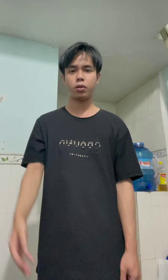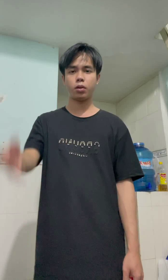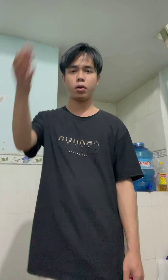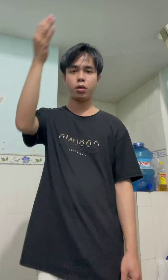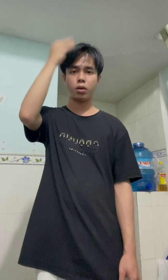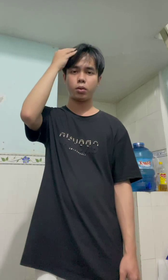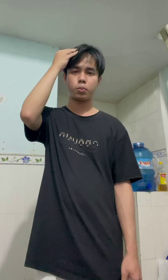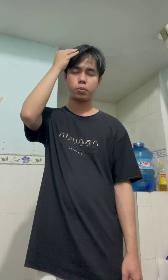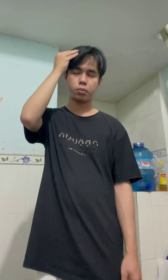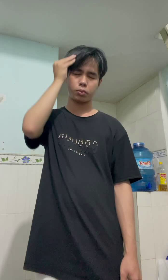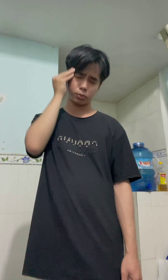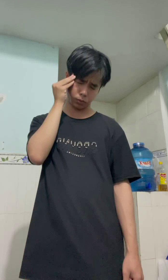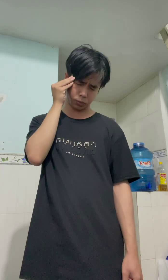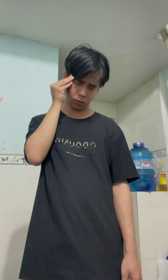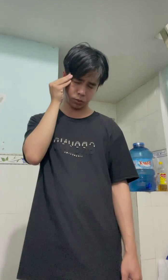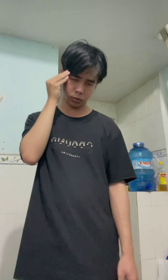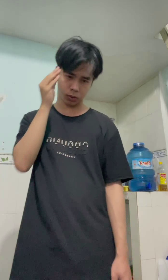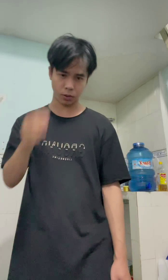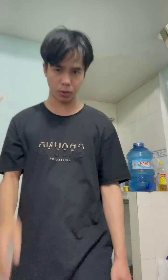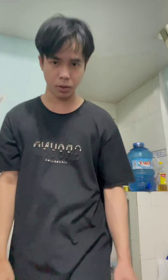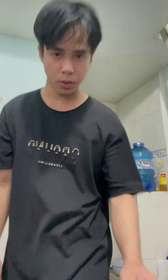benh